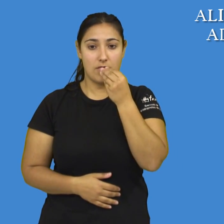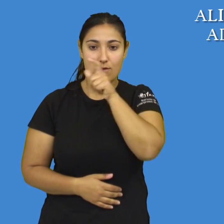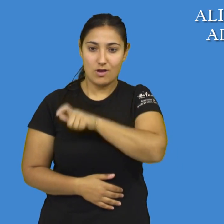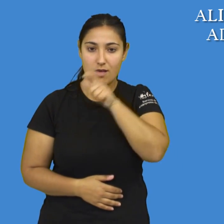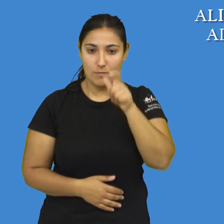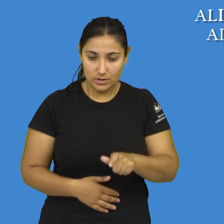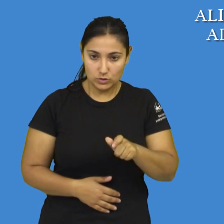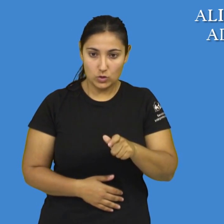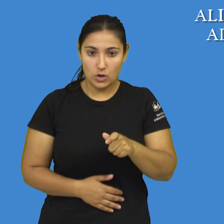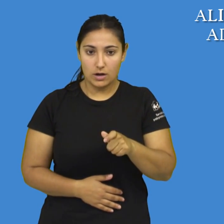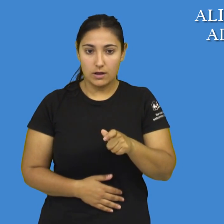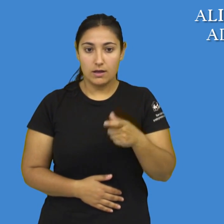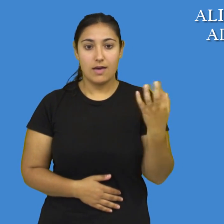persona